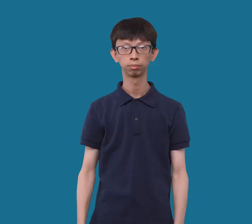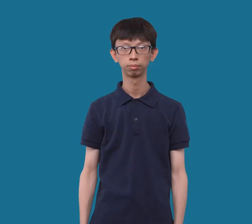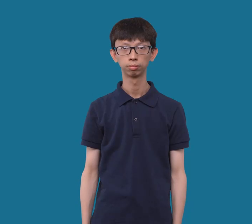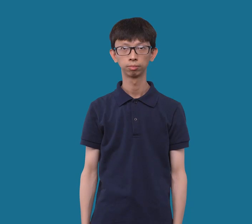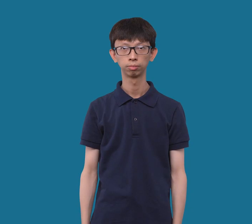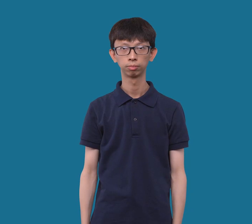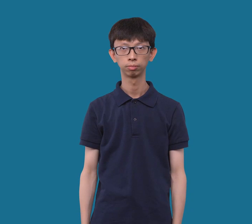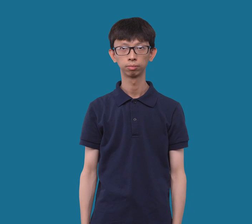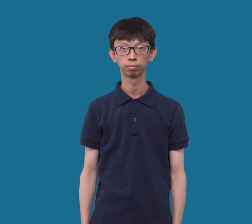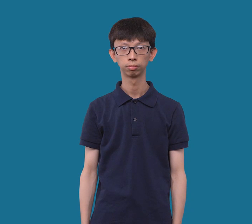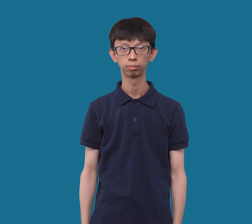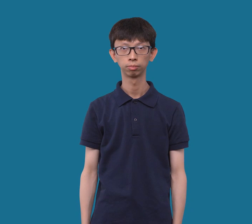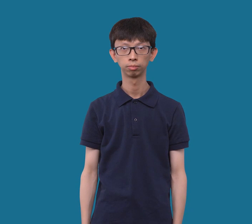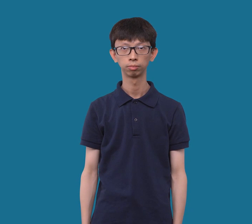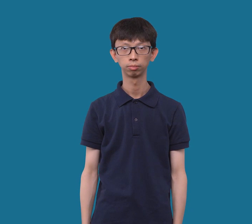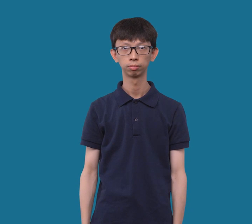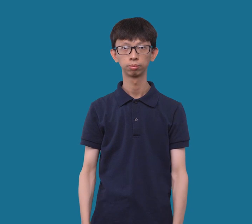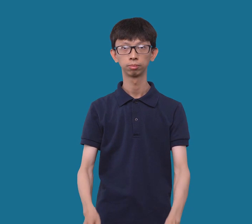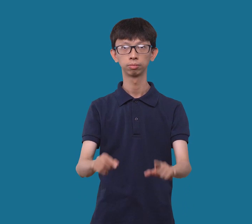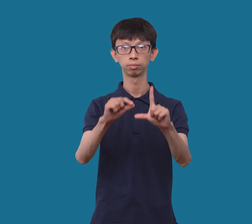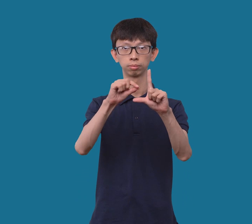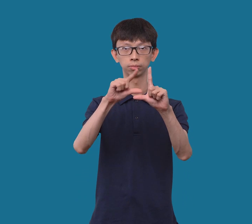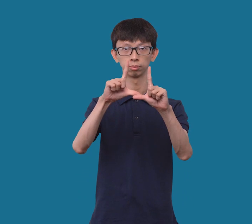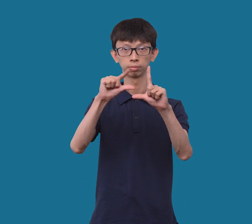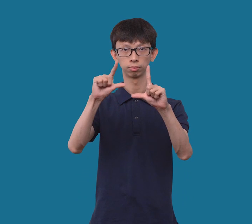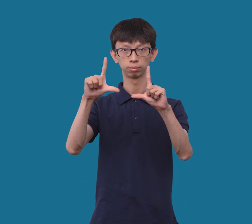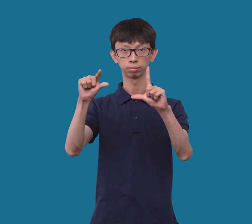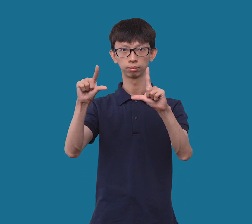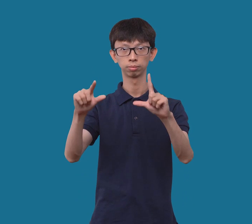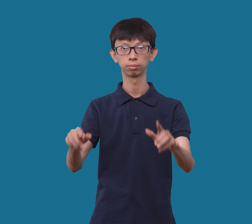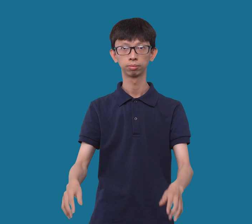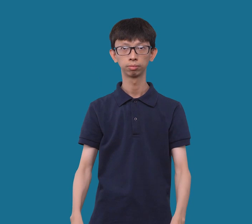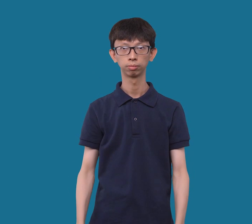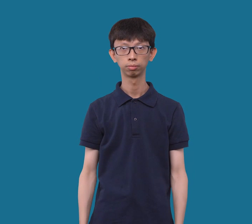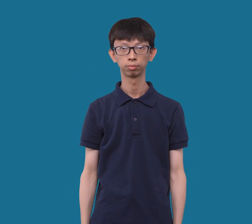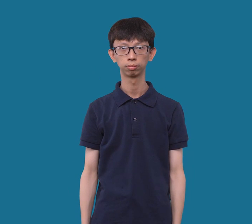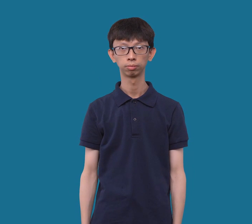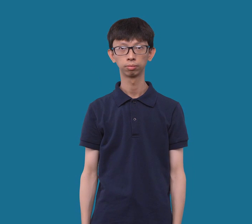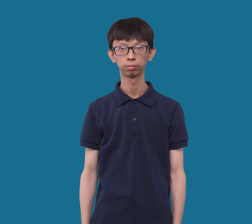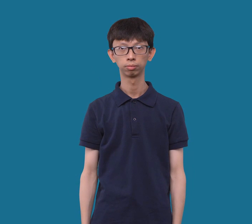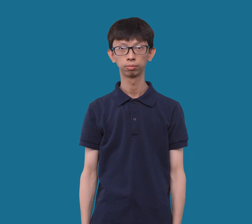biểu đồ